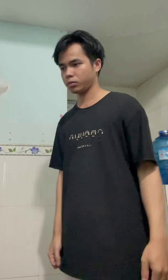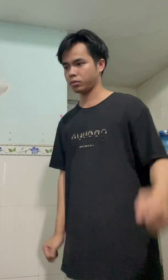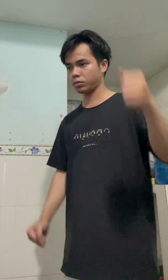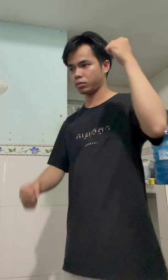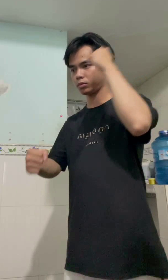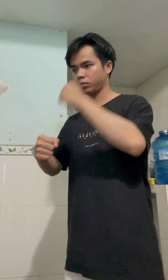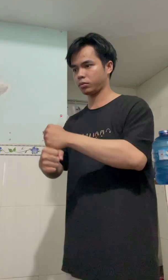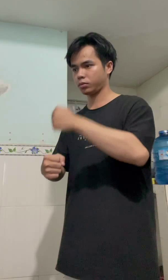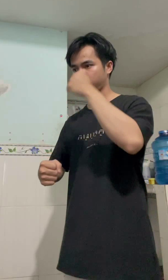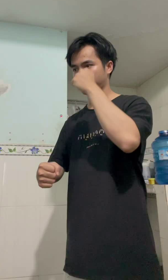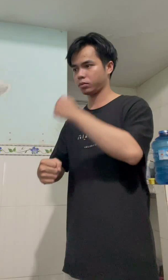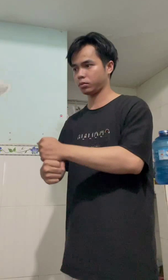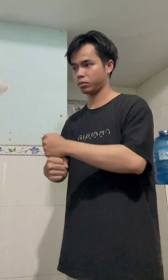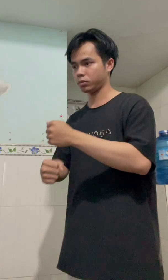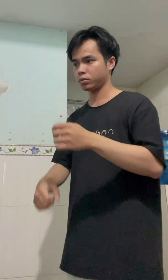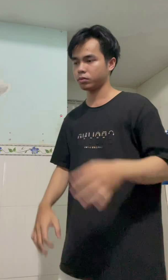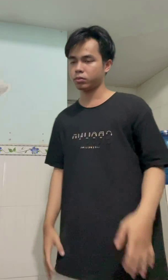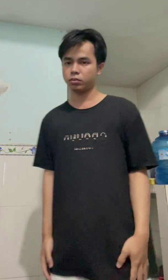cong viec